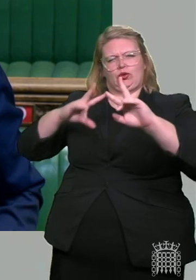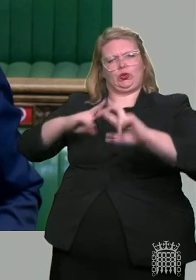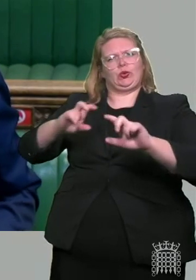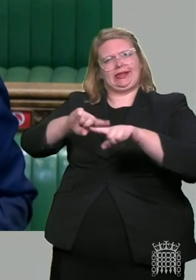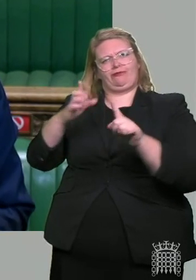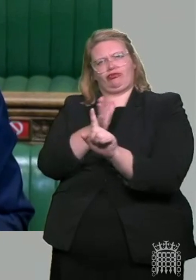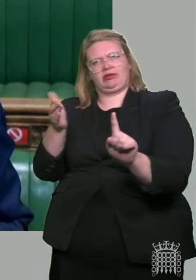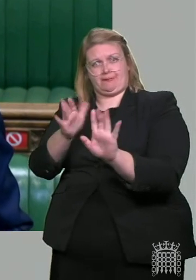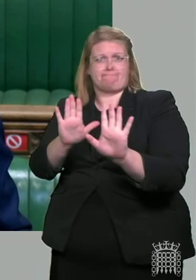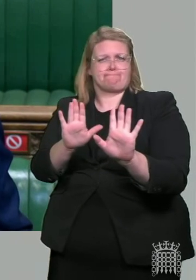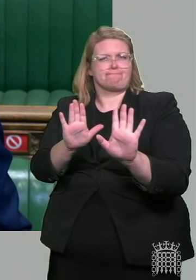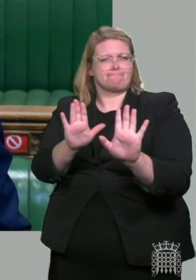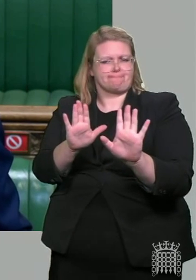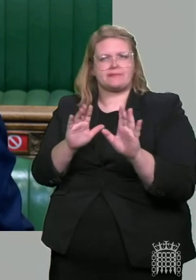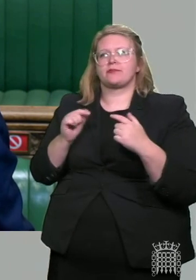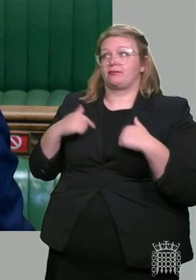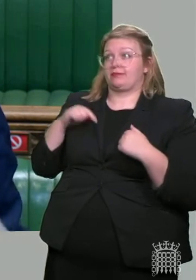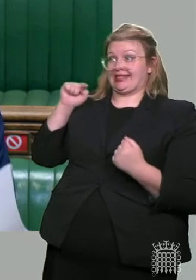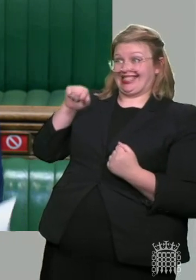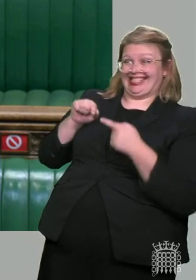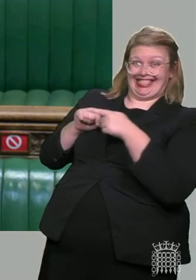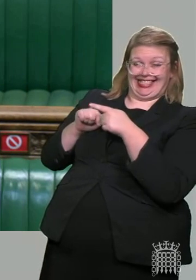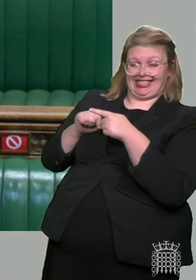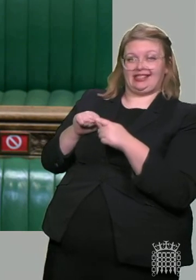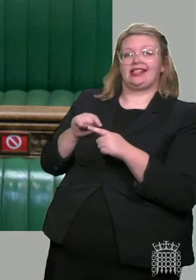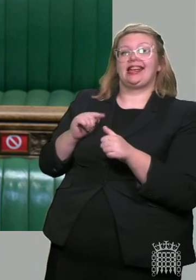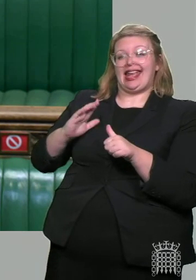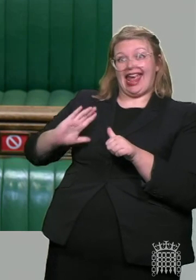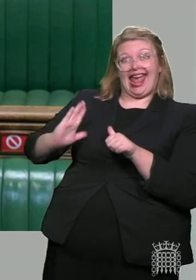This is the initial invoice, Prime Minister.